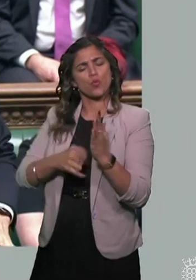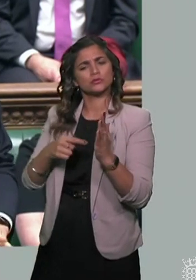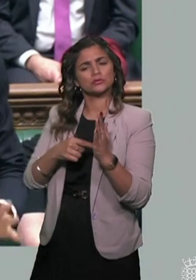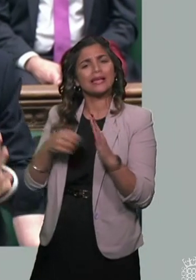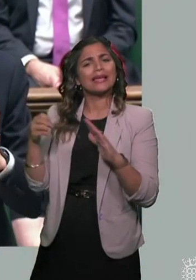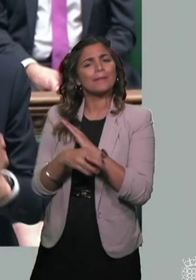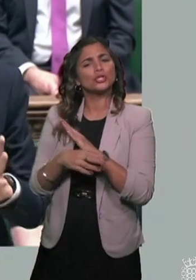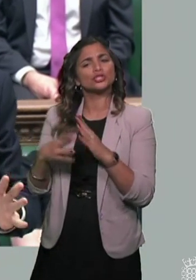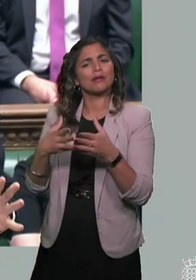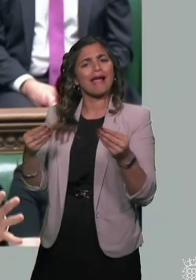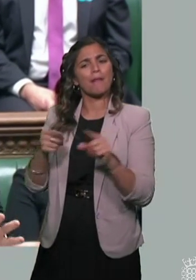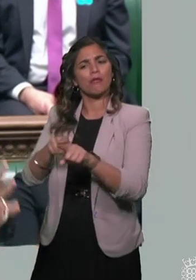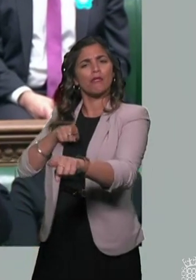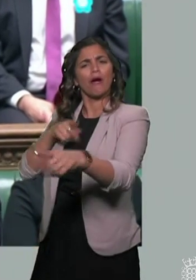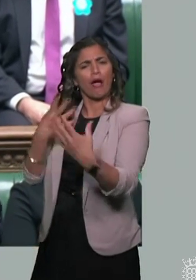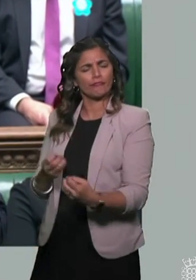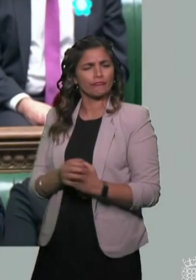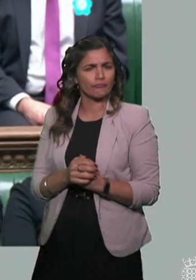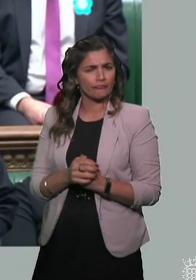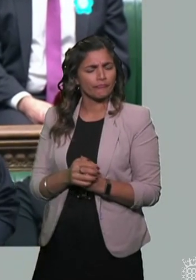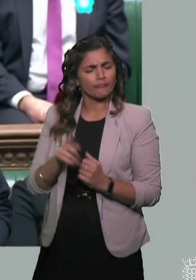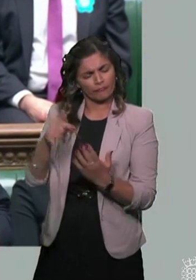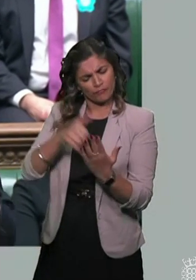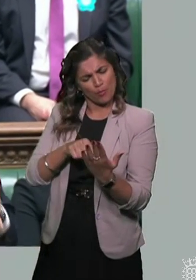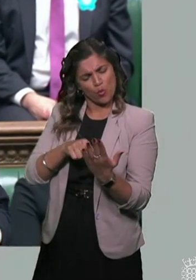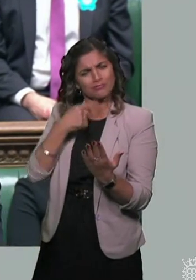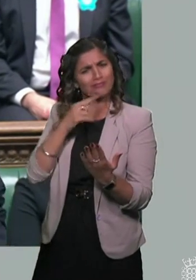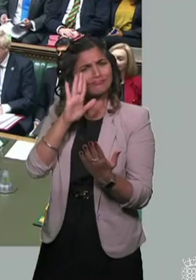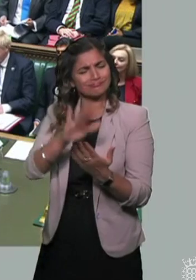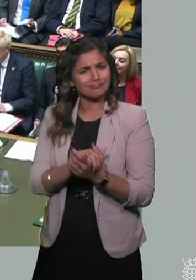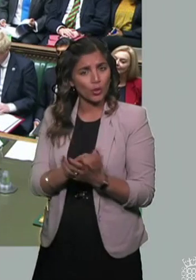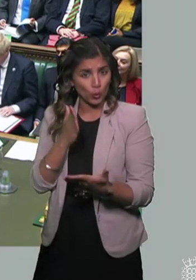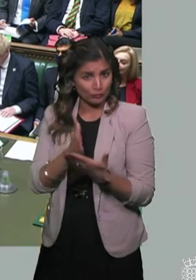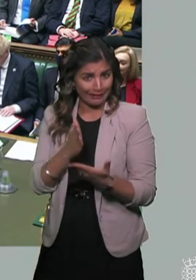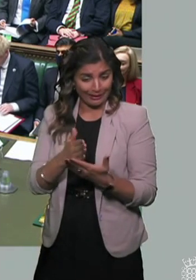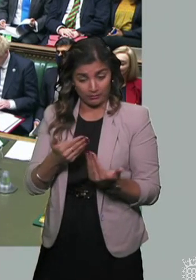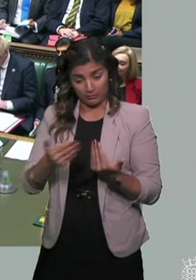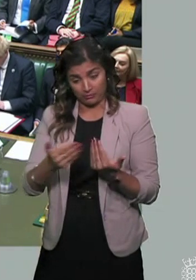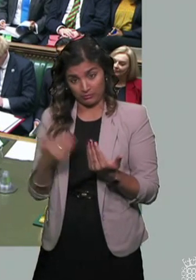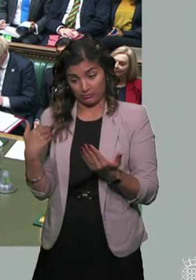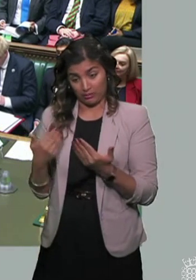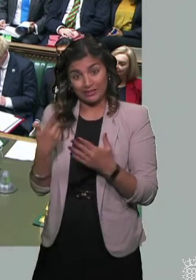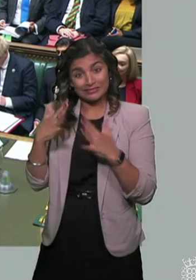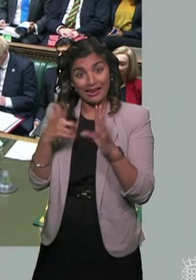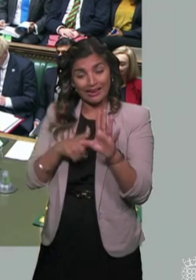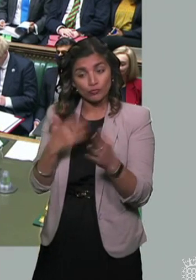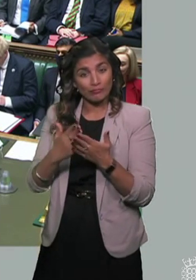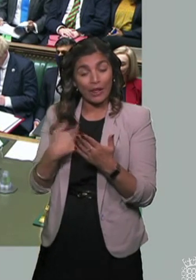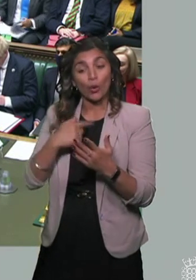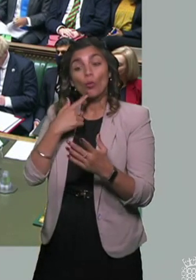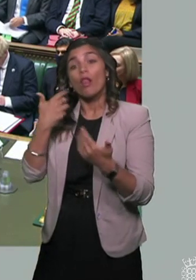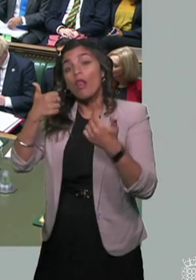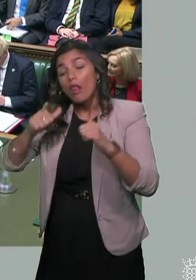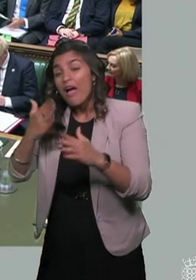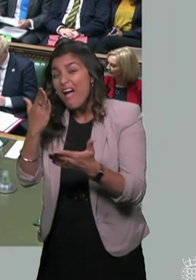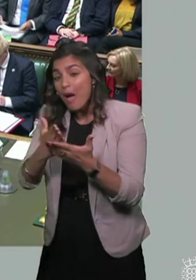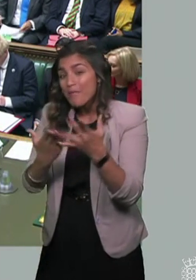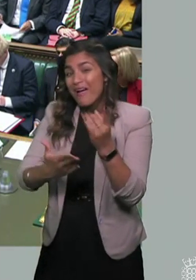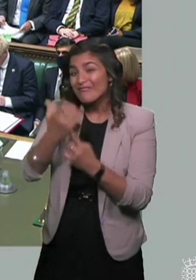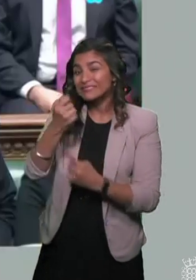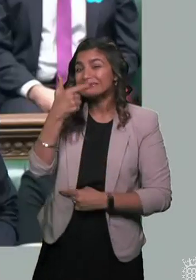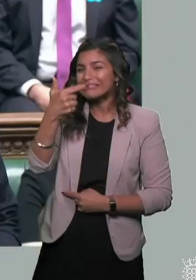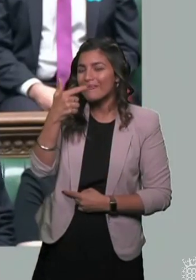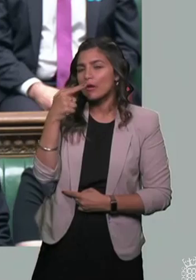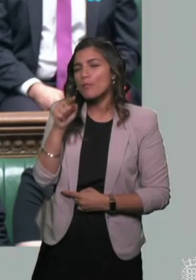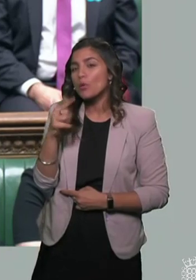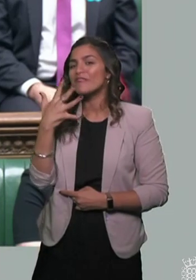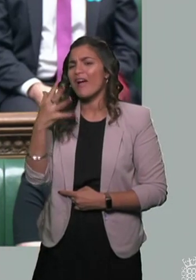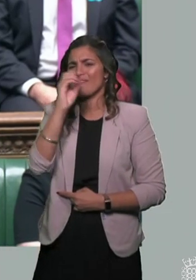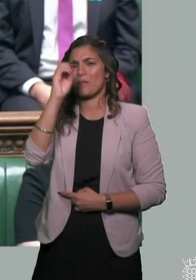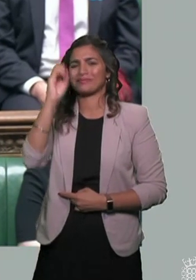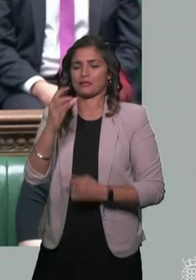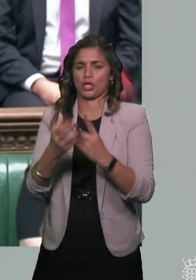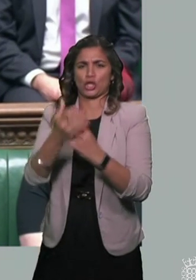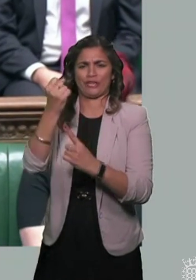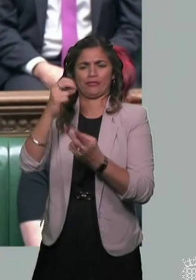On the eve of COP, it warned that far from halving global emissions this decade, we are on course to reduce them by only about 7.5%.